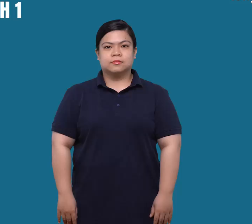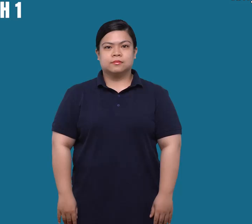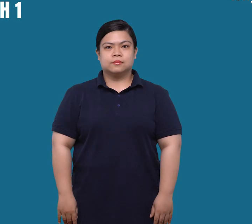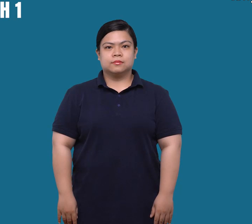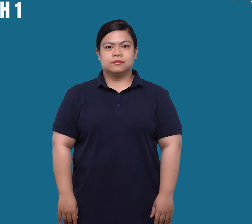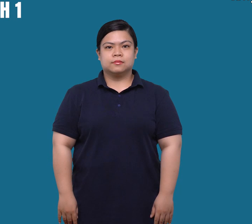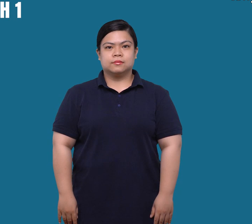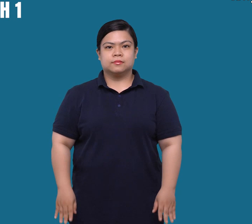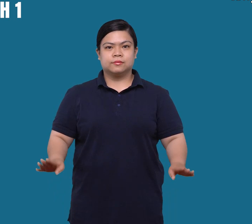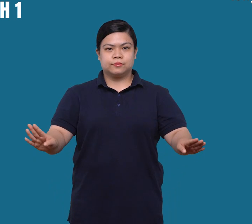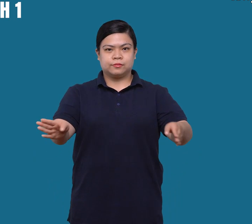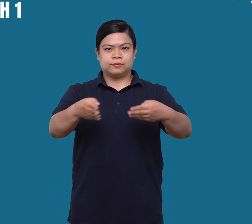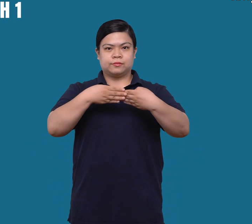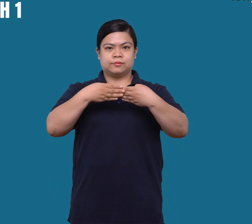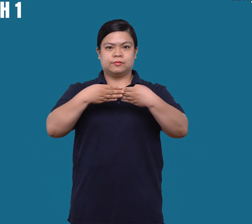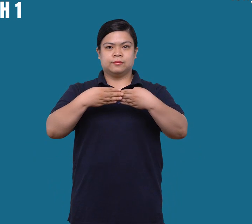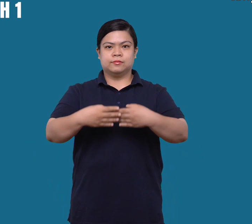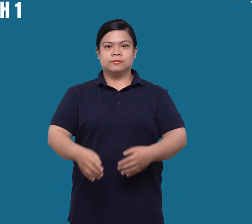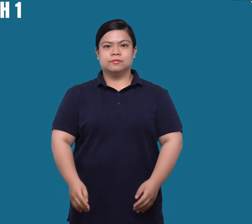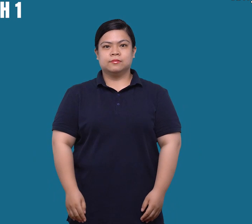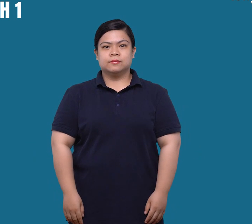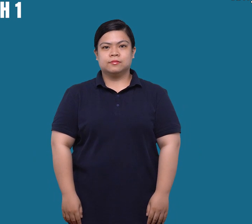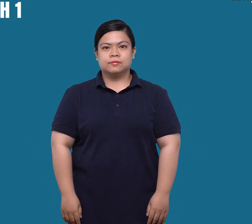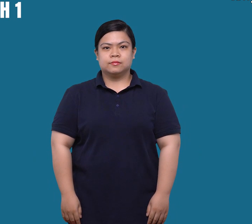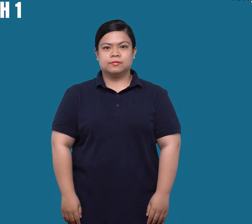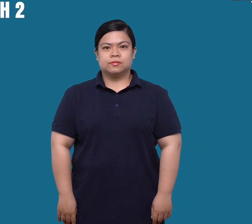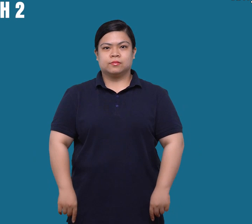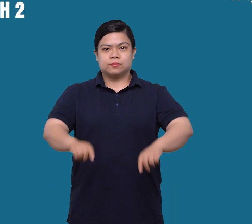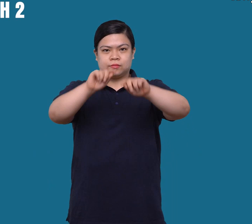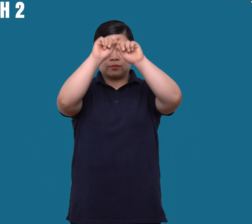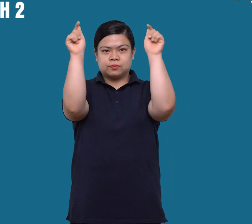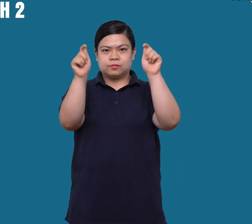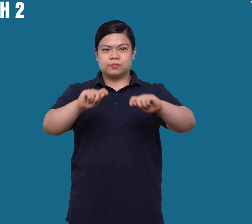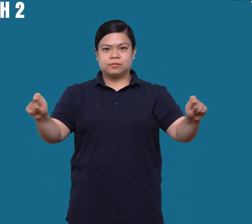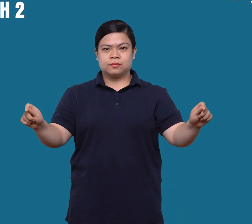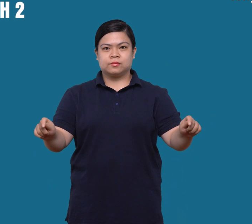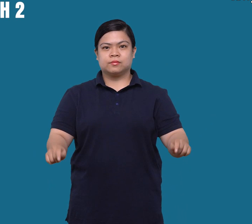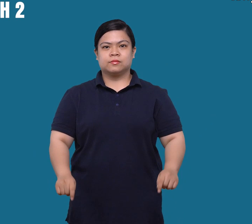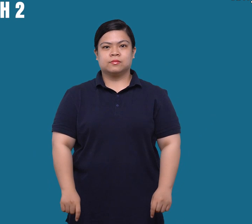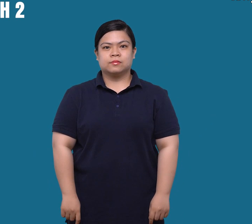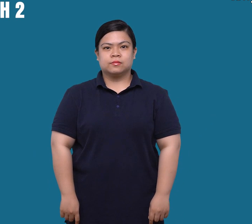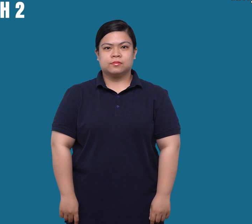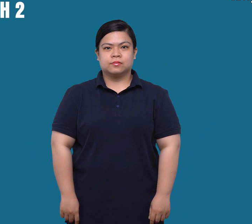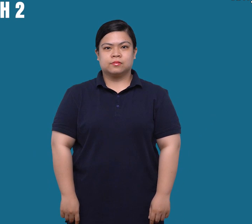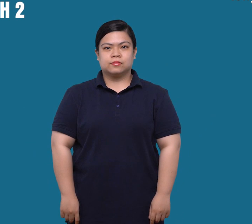tổng kết/bế giảng